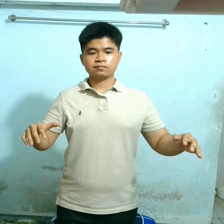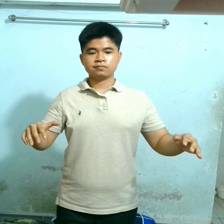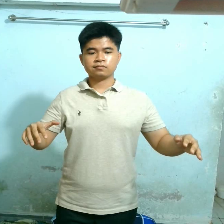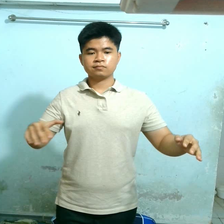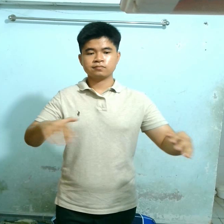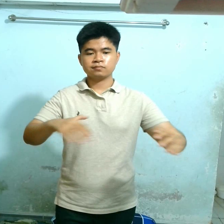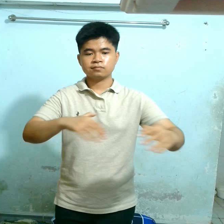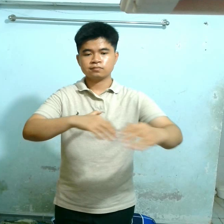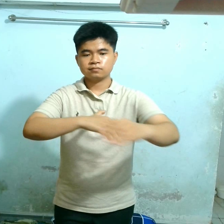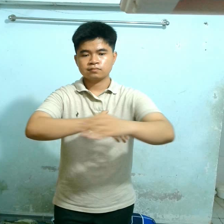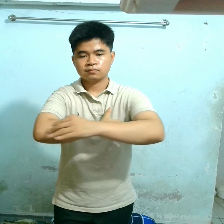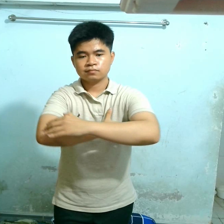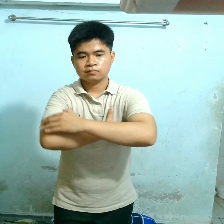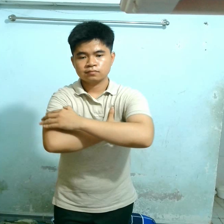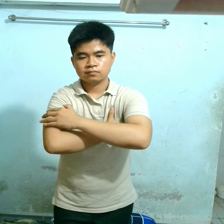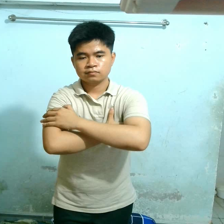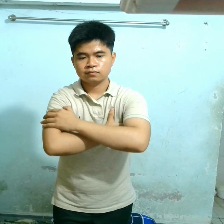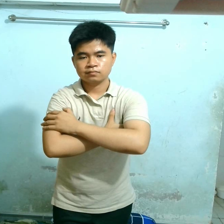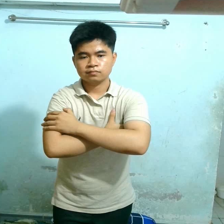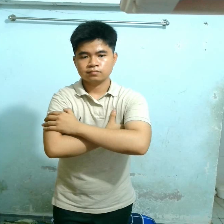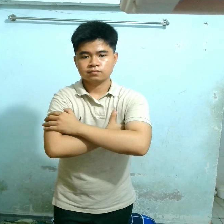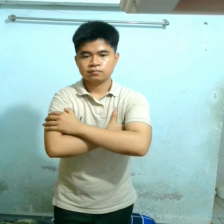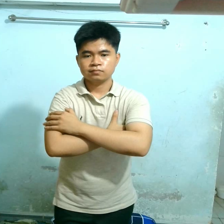om